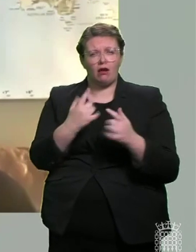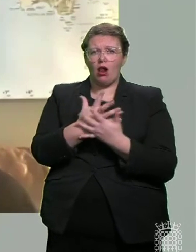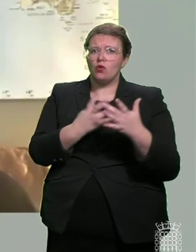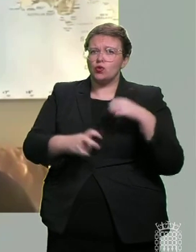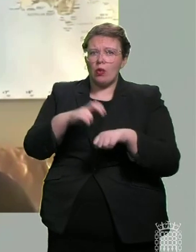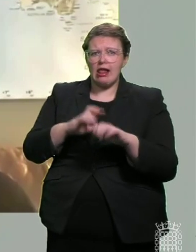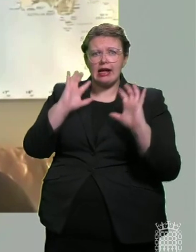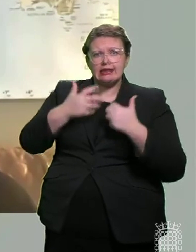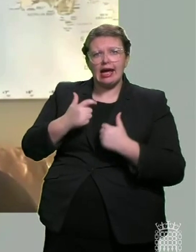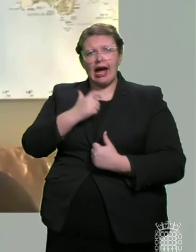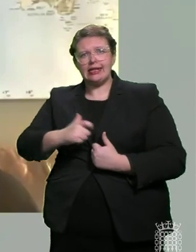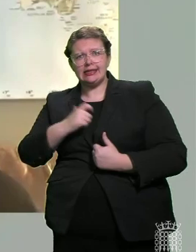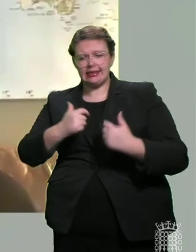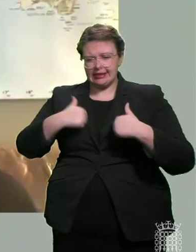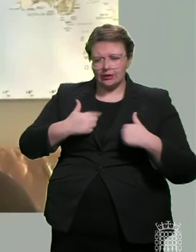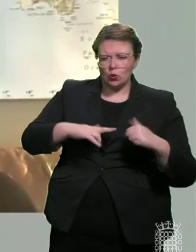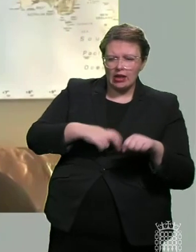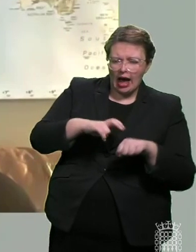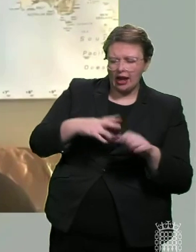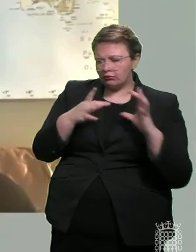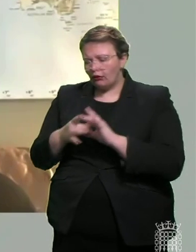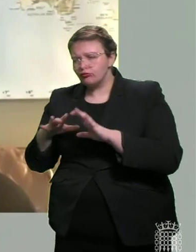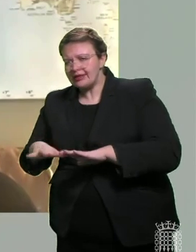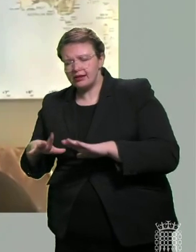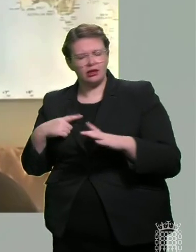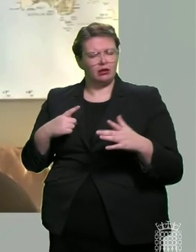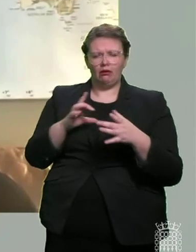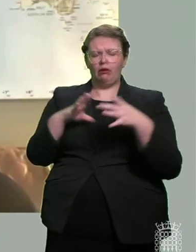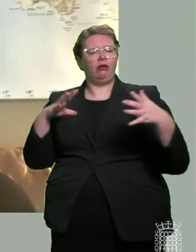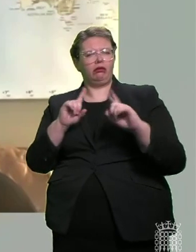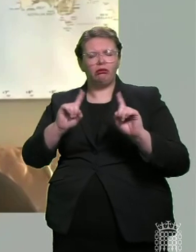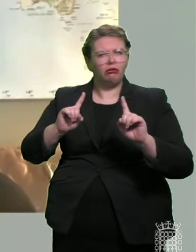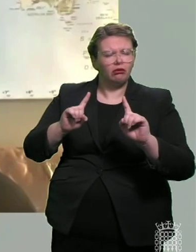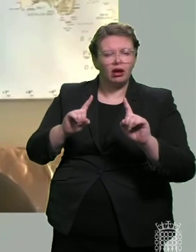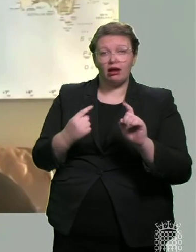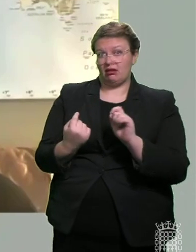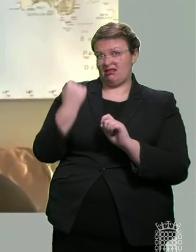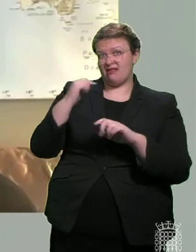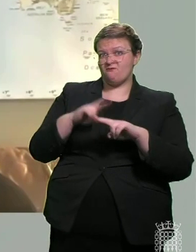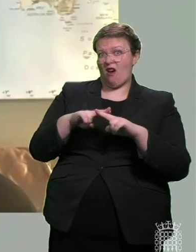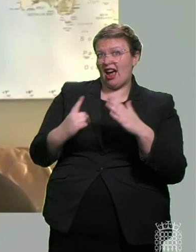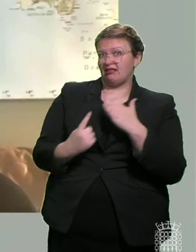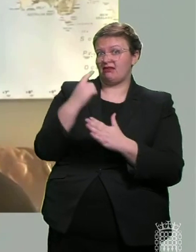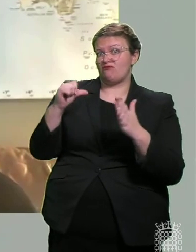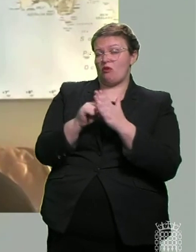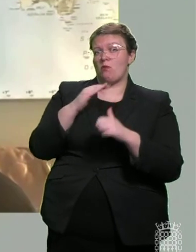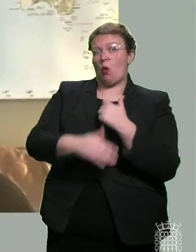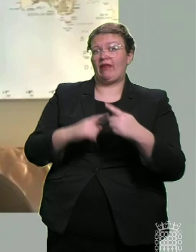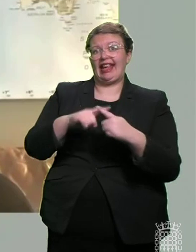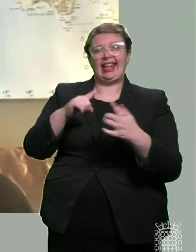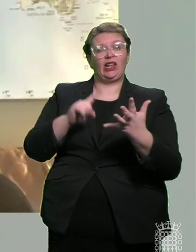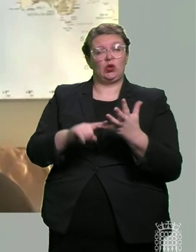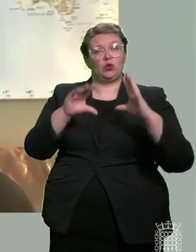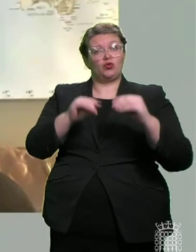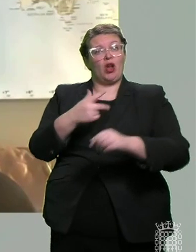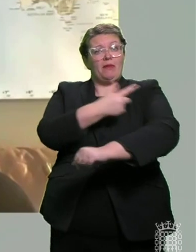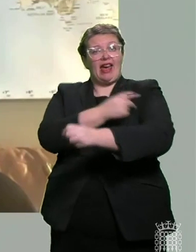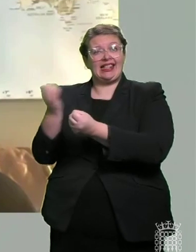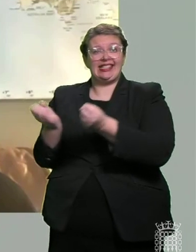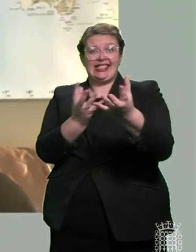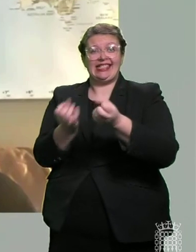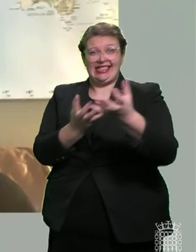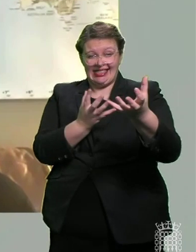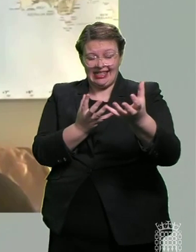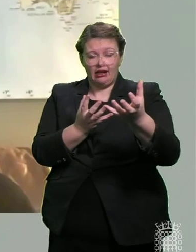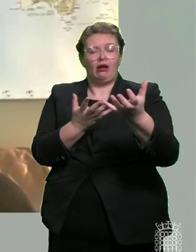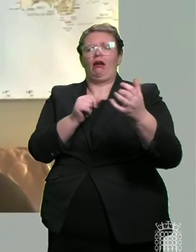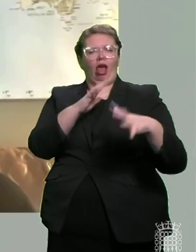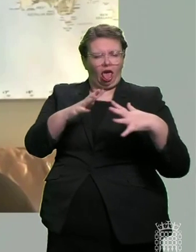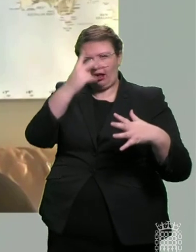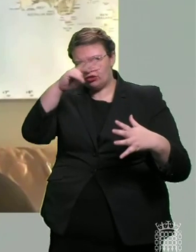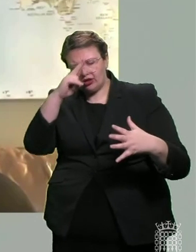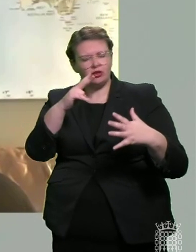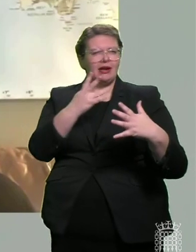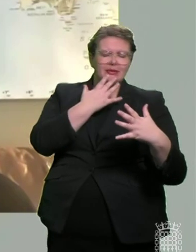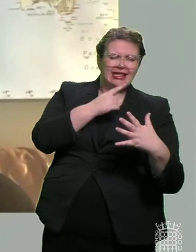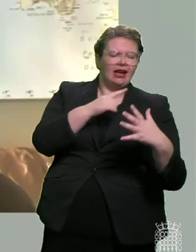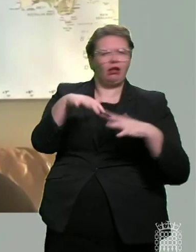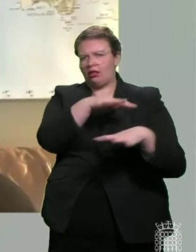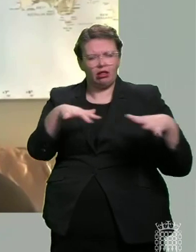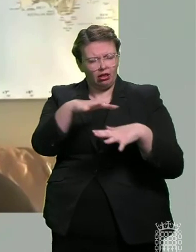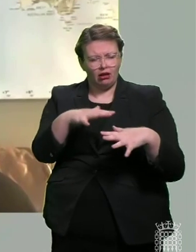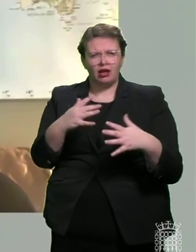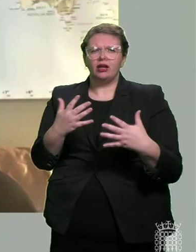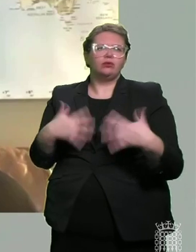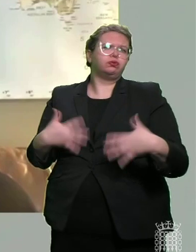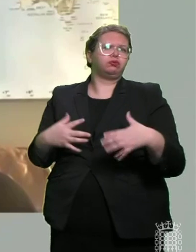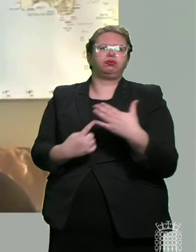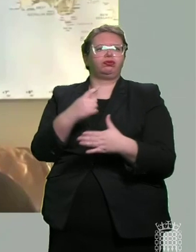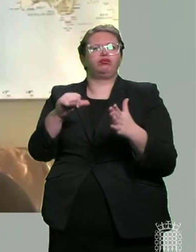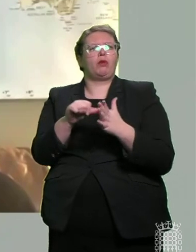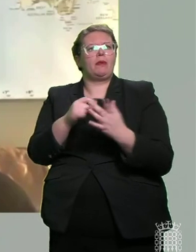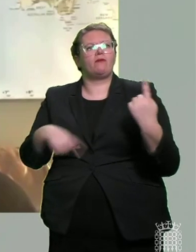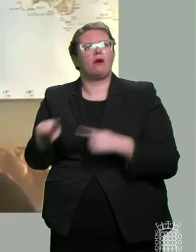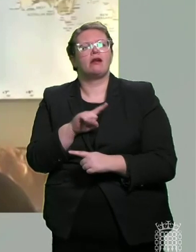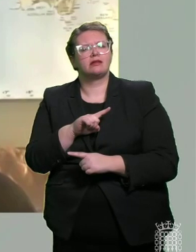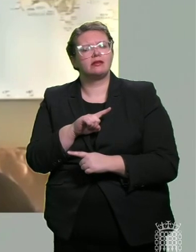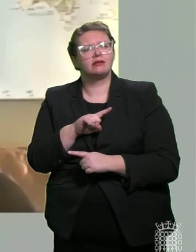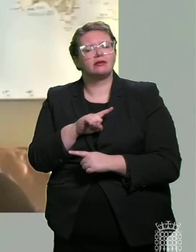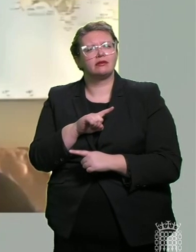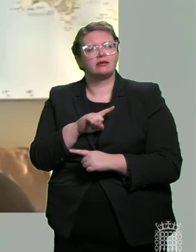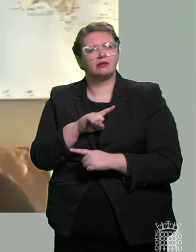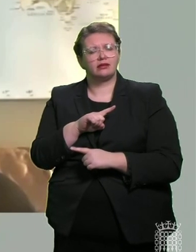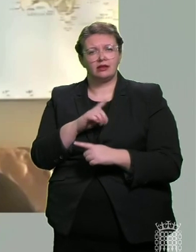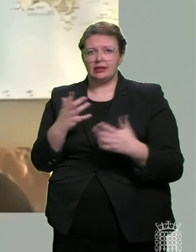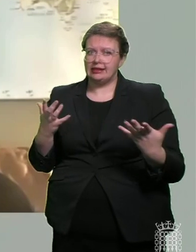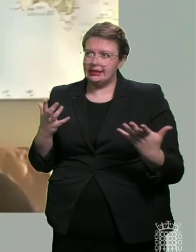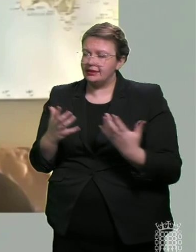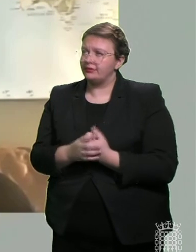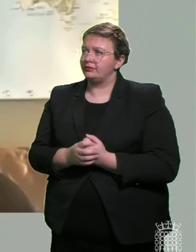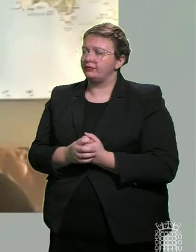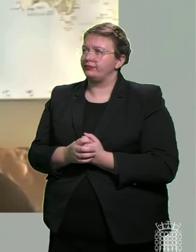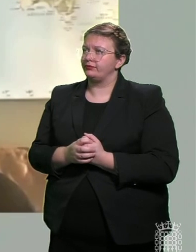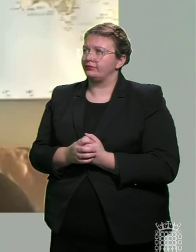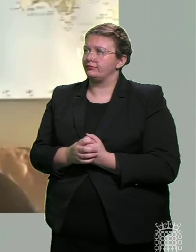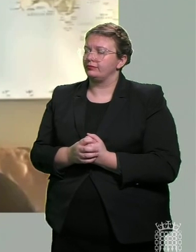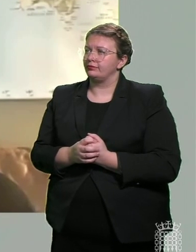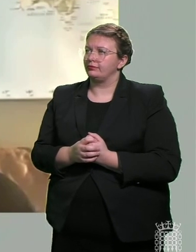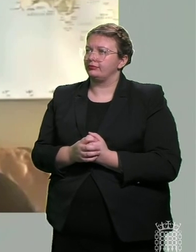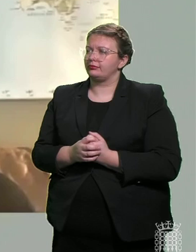The last few days have seen a rash decision—thankfully withdrawn—by the European Commission, which was condemned by all parties here and both Governments and which, unfortunately, was followed by sporadic criminal behaviour and threats.